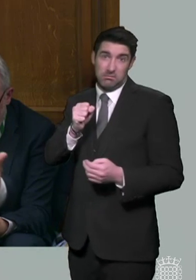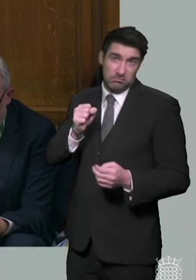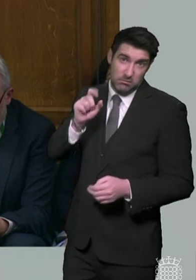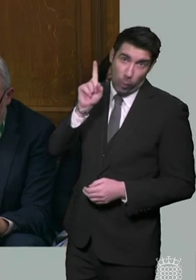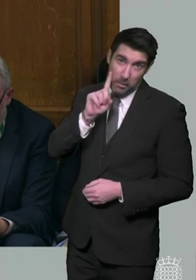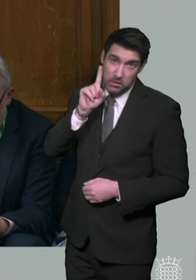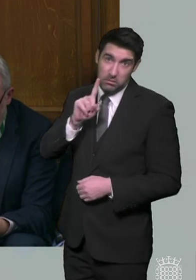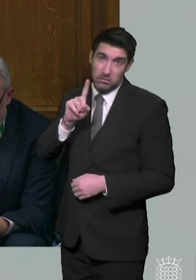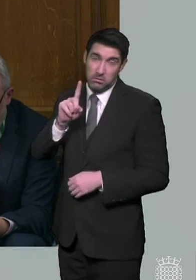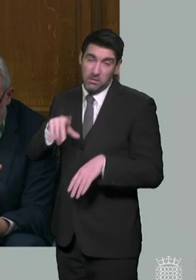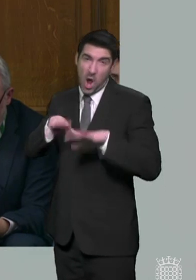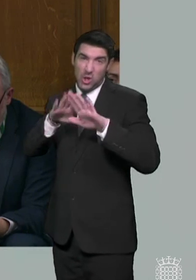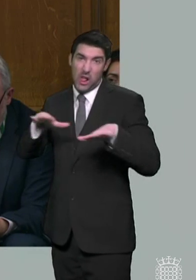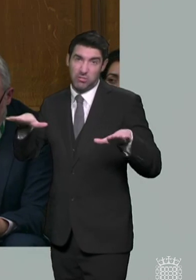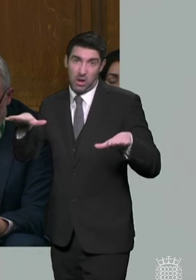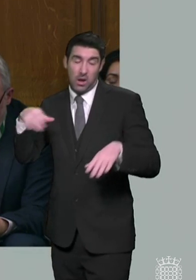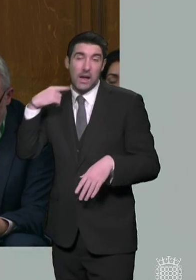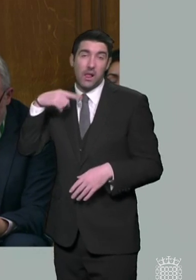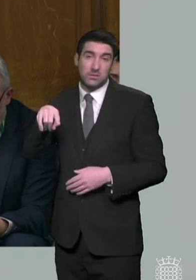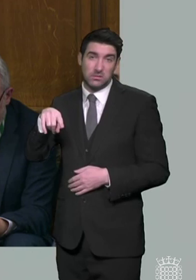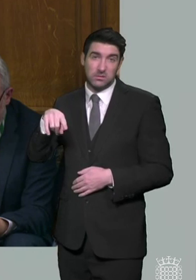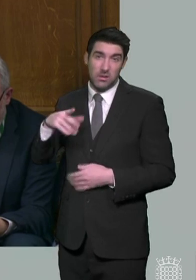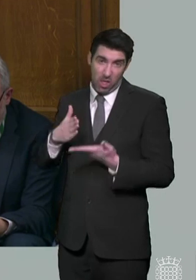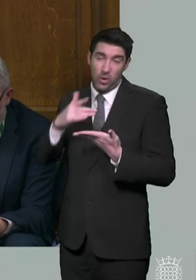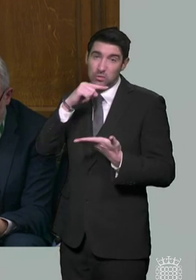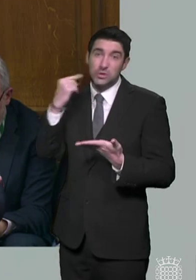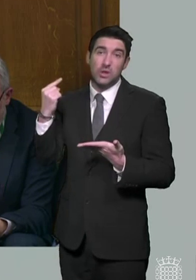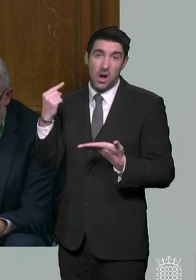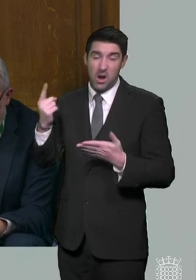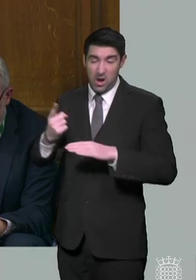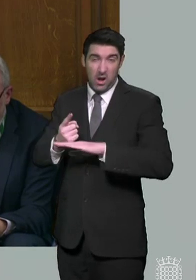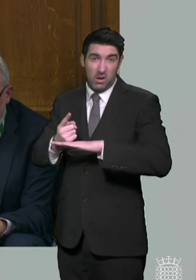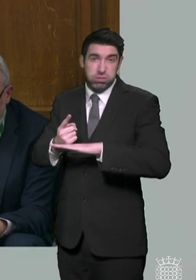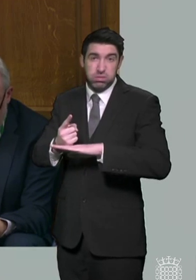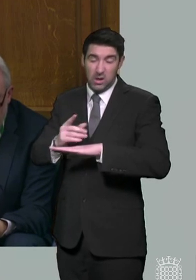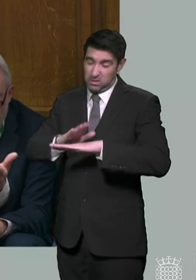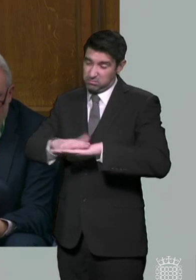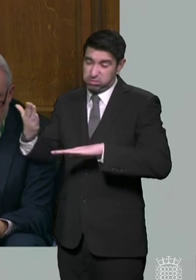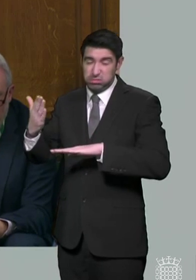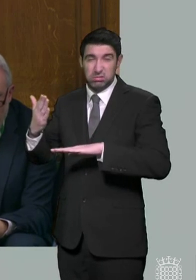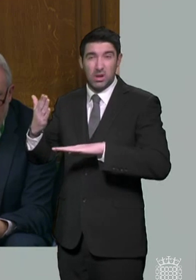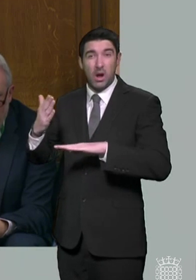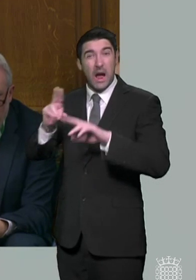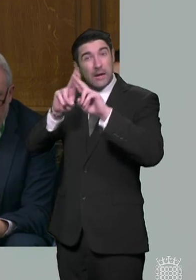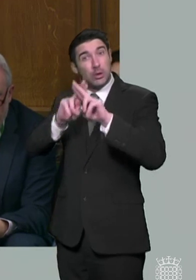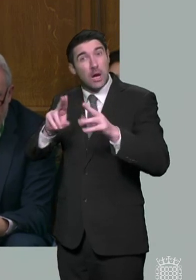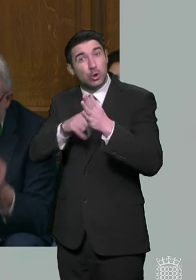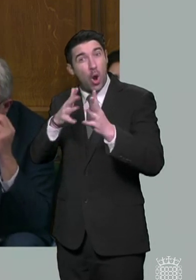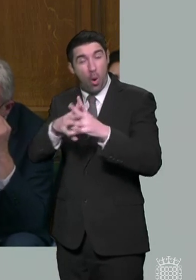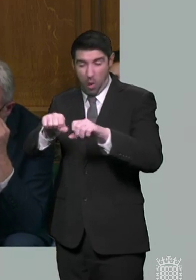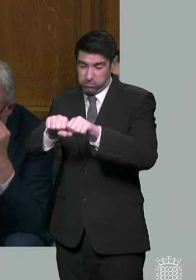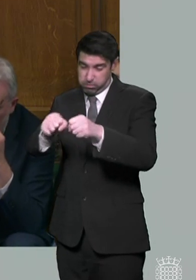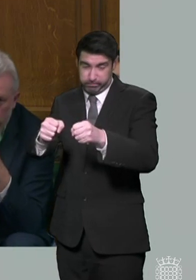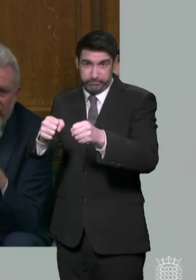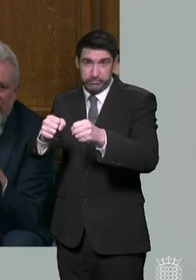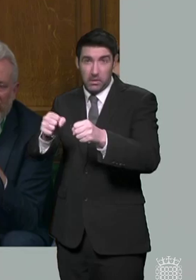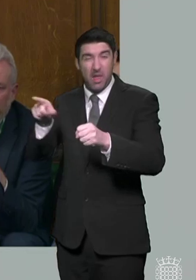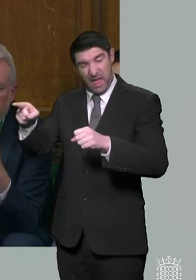Indiscriminate munitions unleashed on civilian populations with a total disregard for international law and human life.